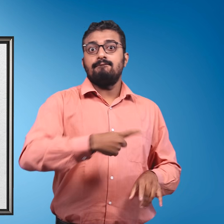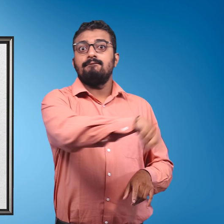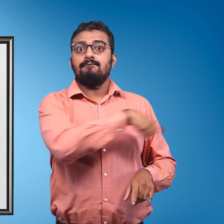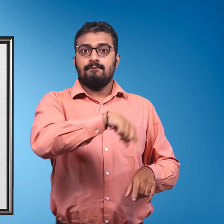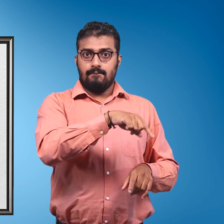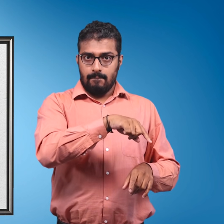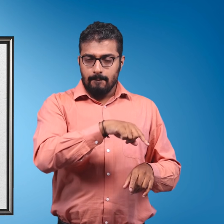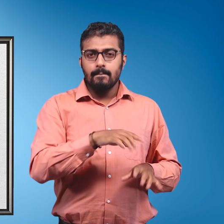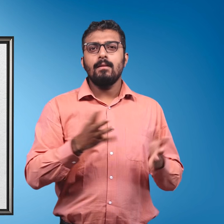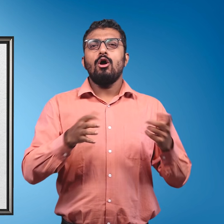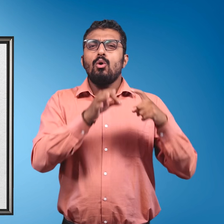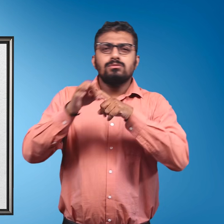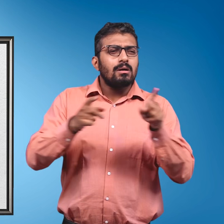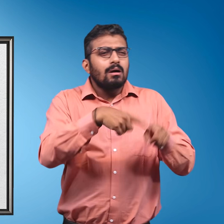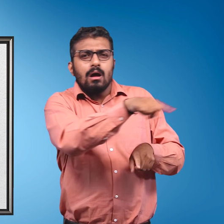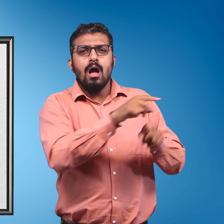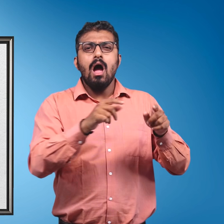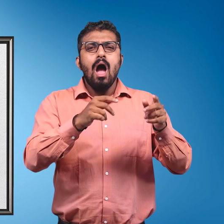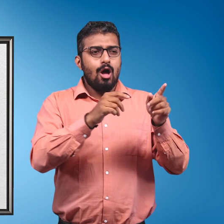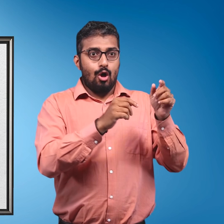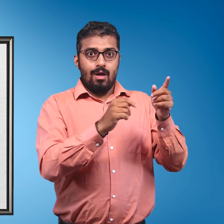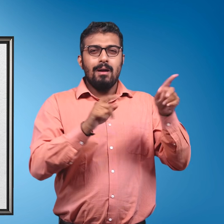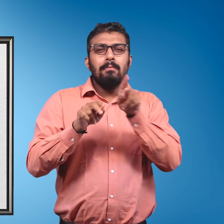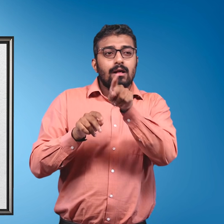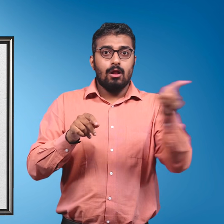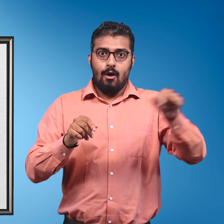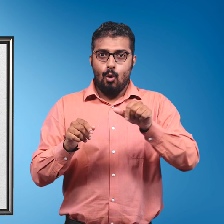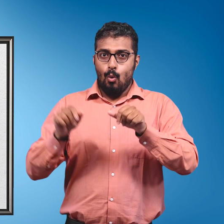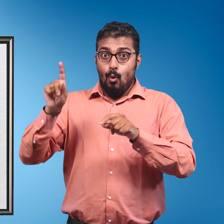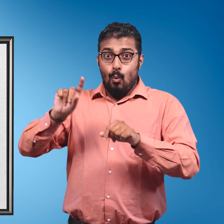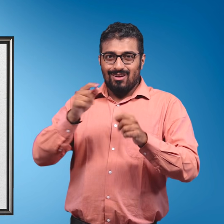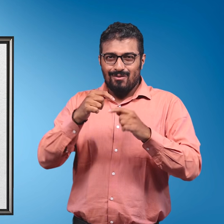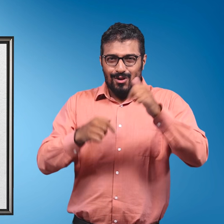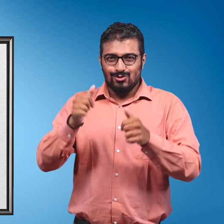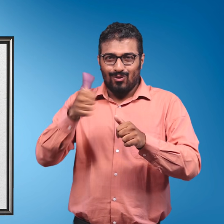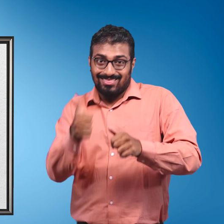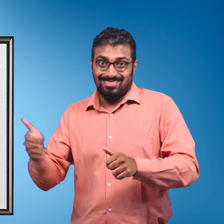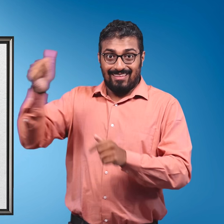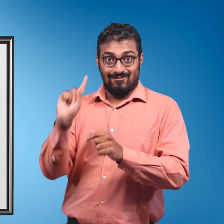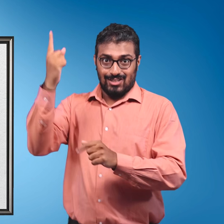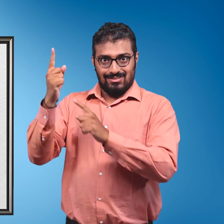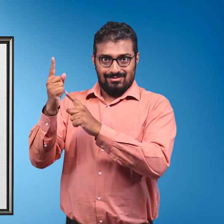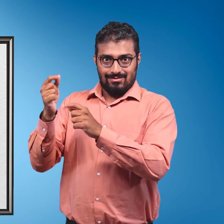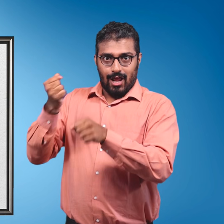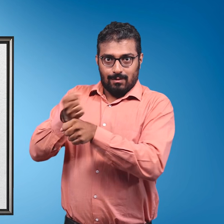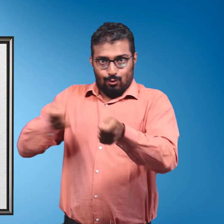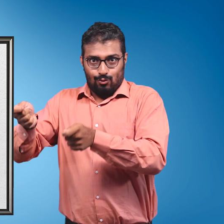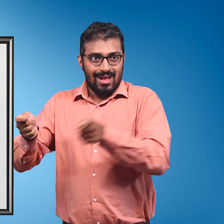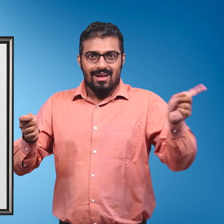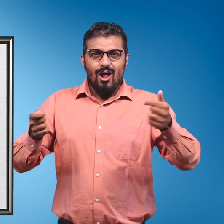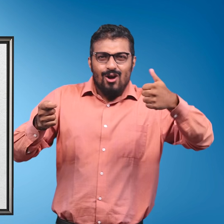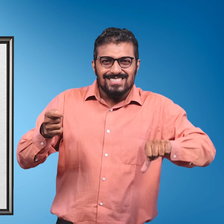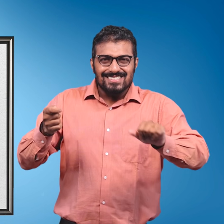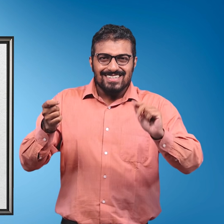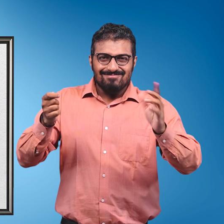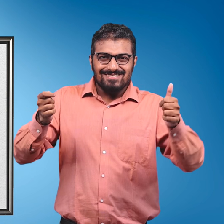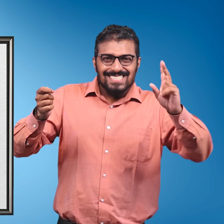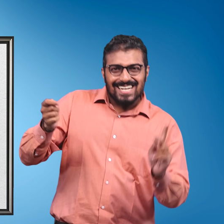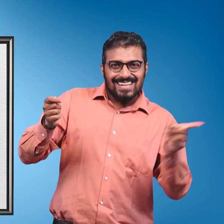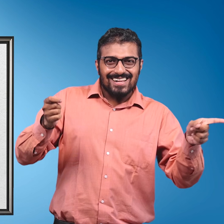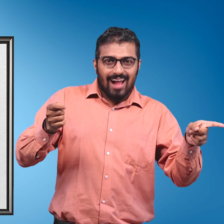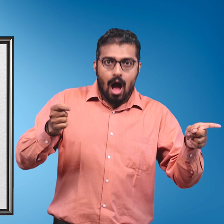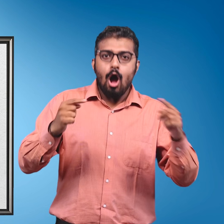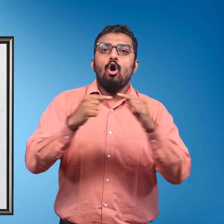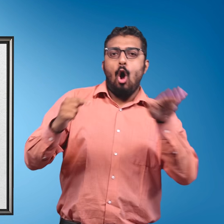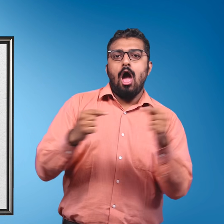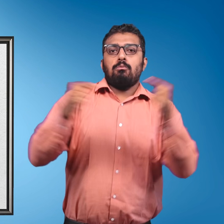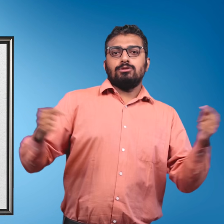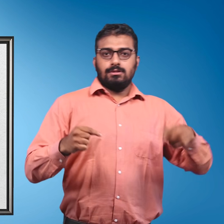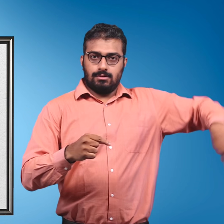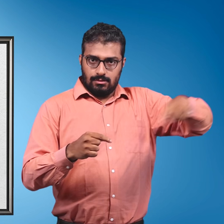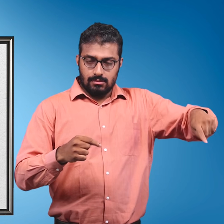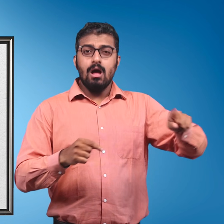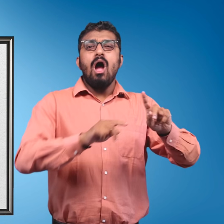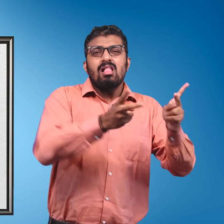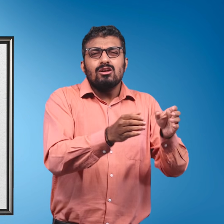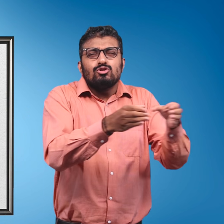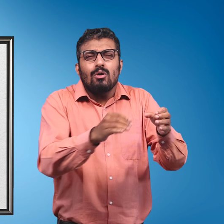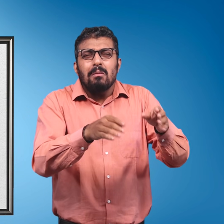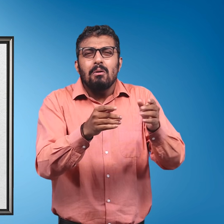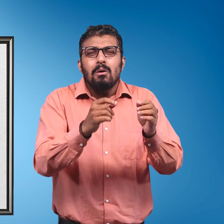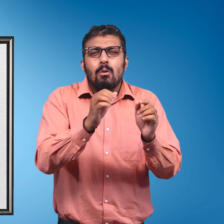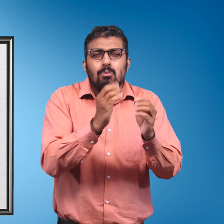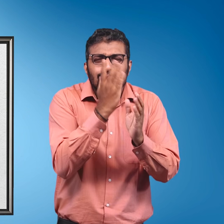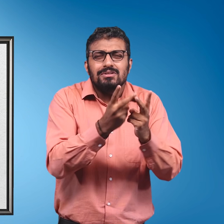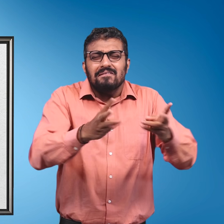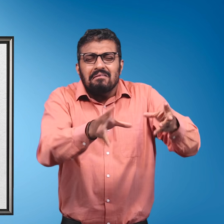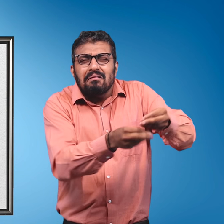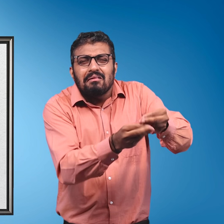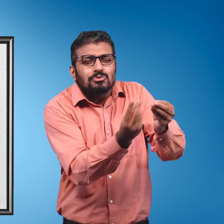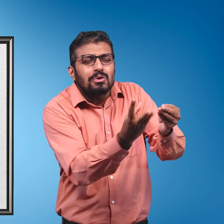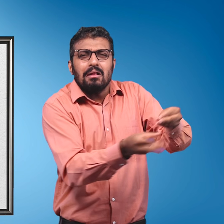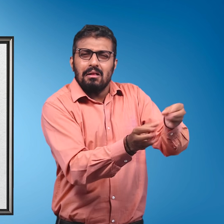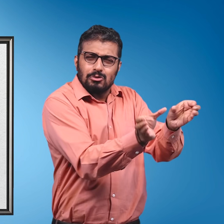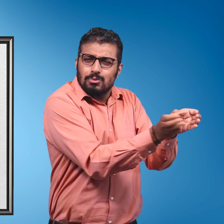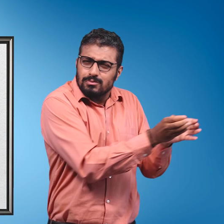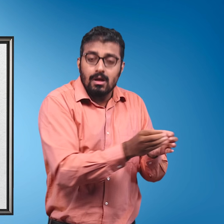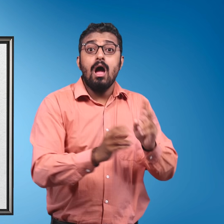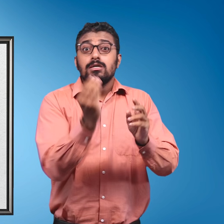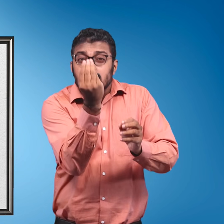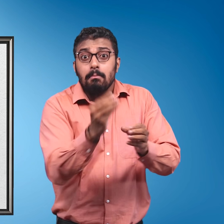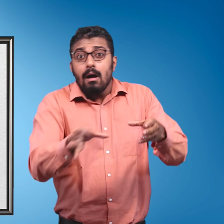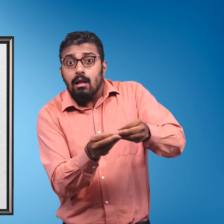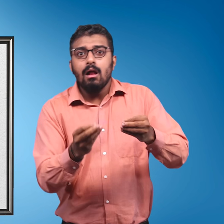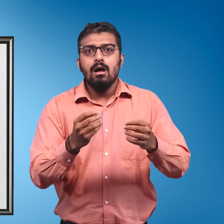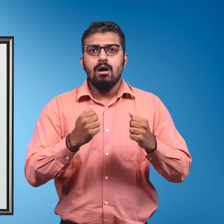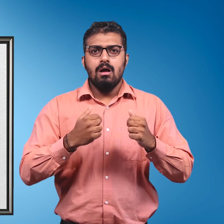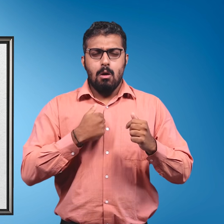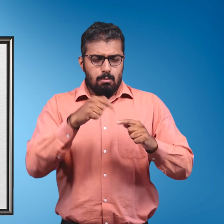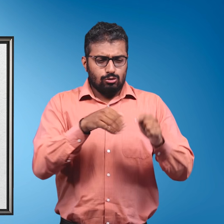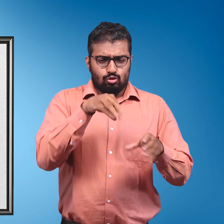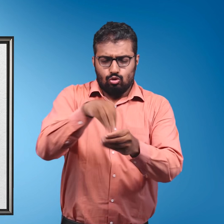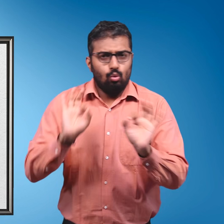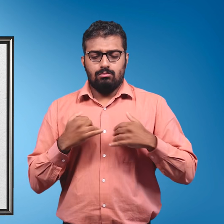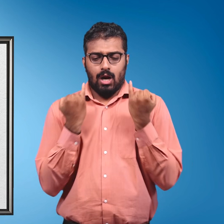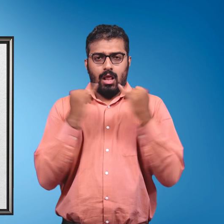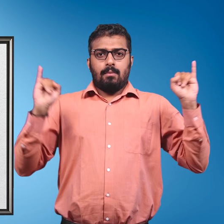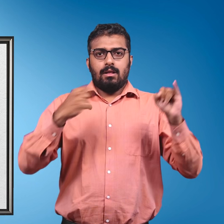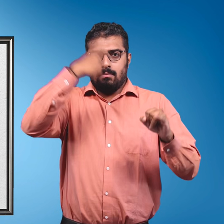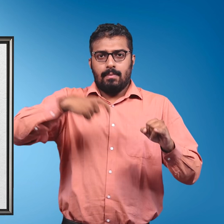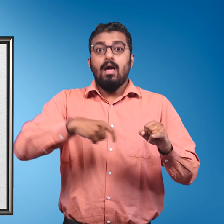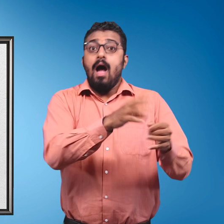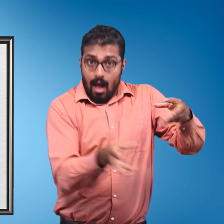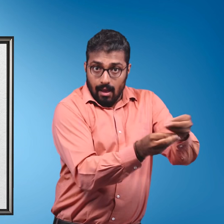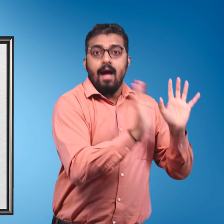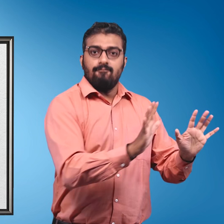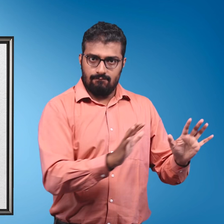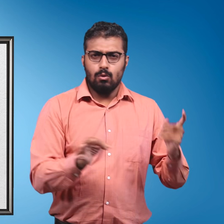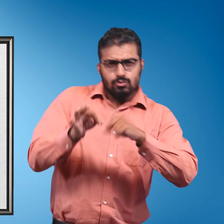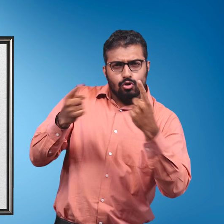consideration in the Assembly. In an election, the political party that wins the majority forms the government. The political party that wins the second largest number of votes forms the opposition. It also includes the other parties and independent candidates.